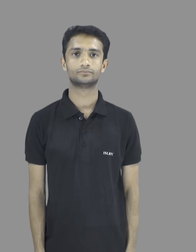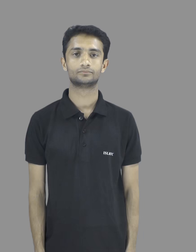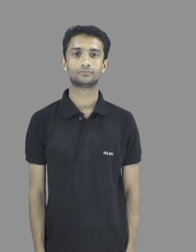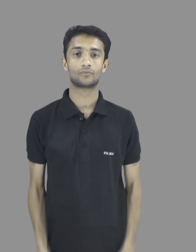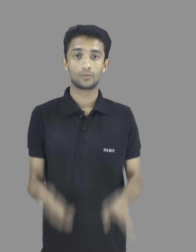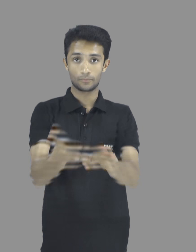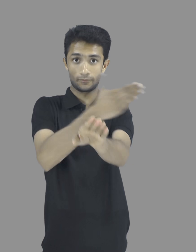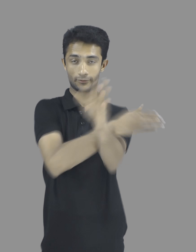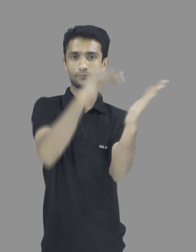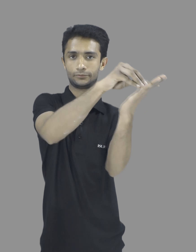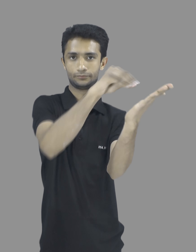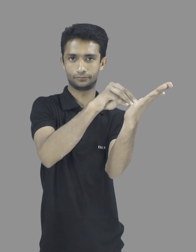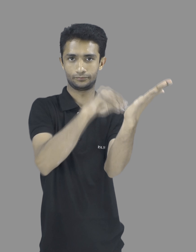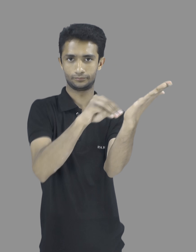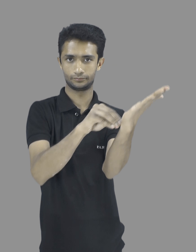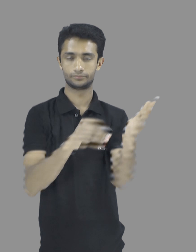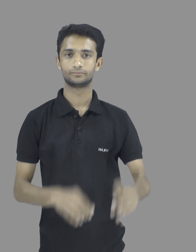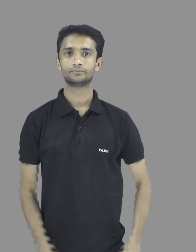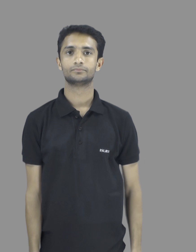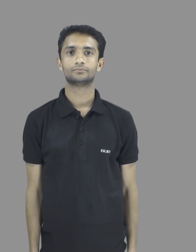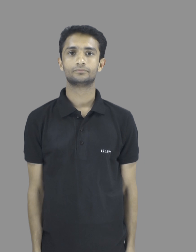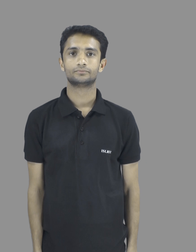Appointment